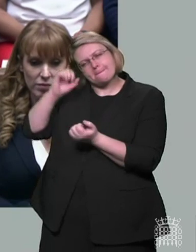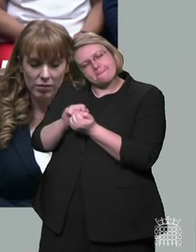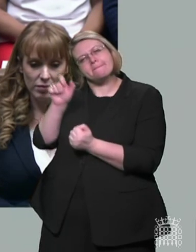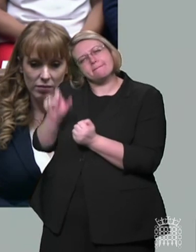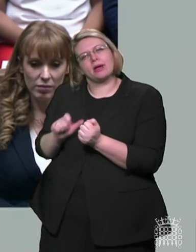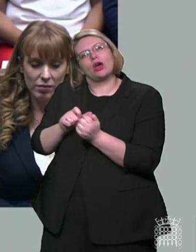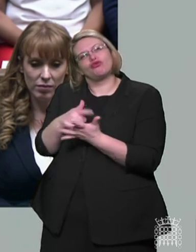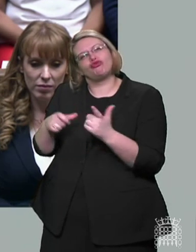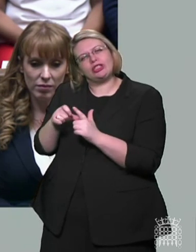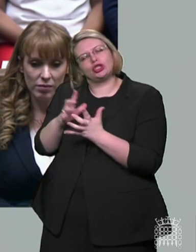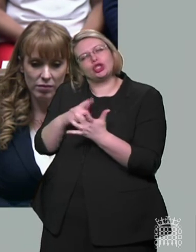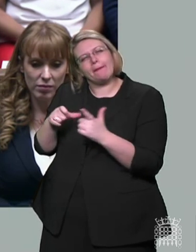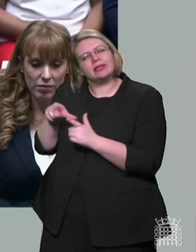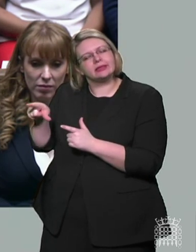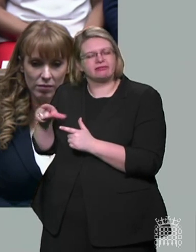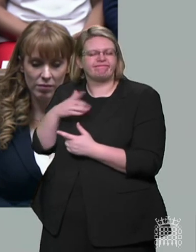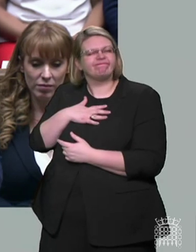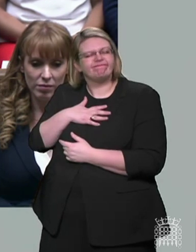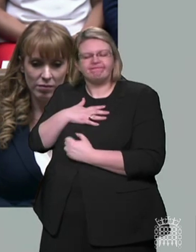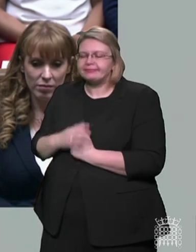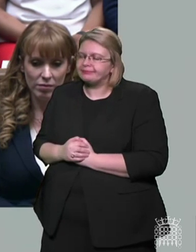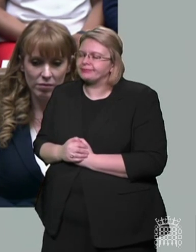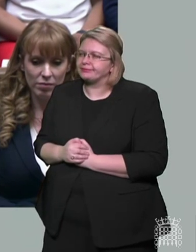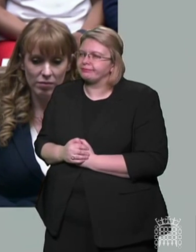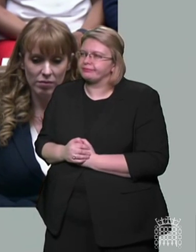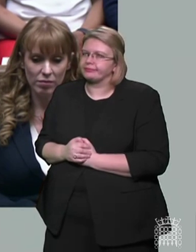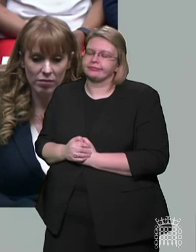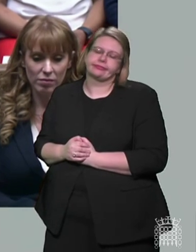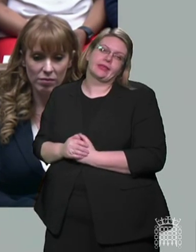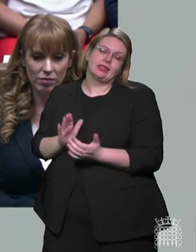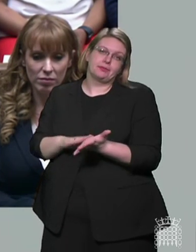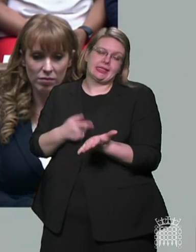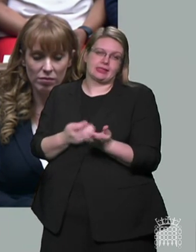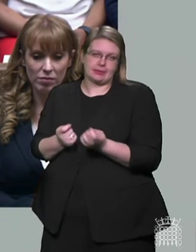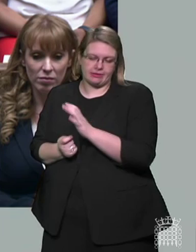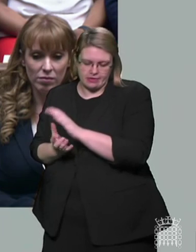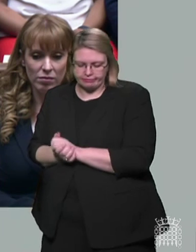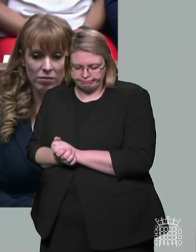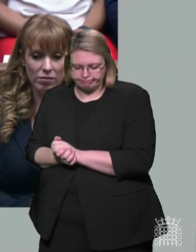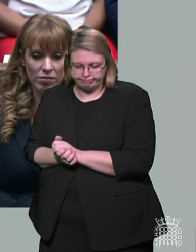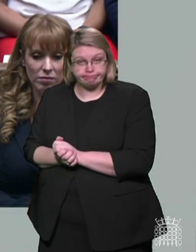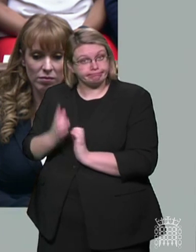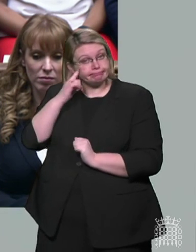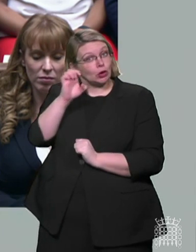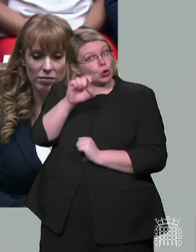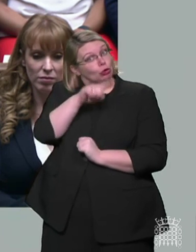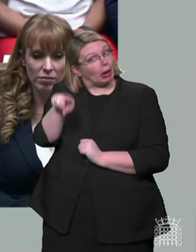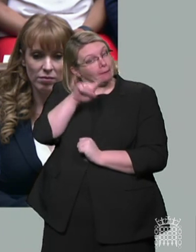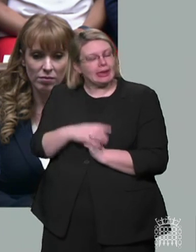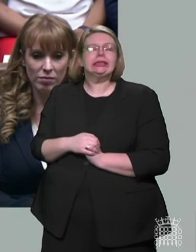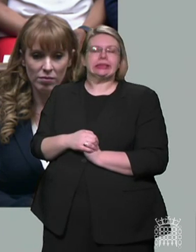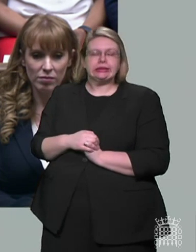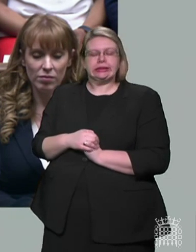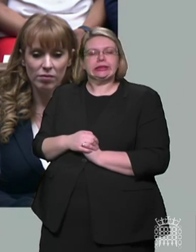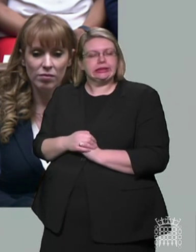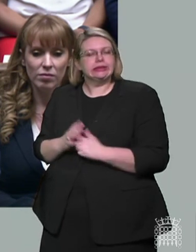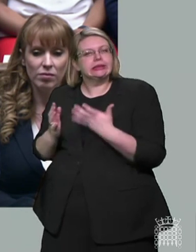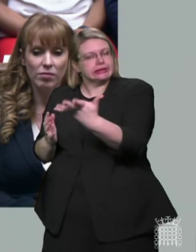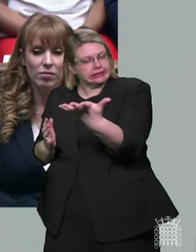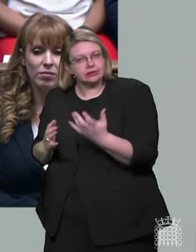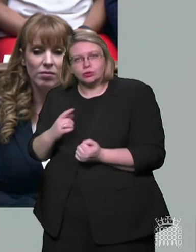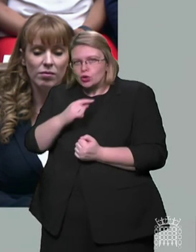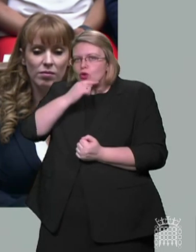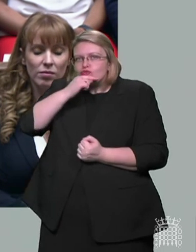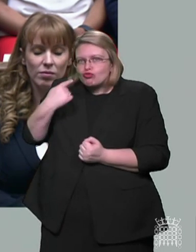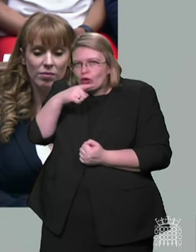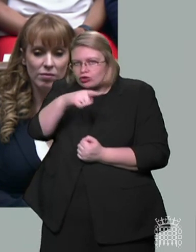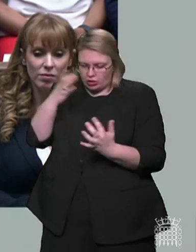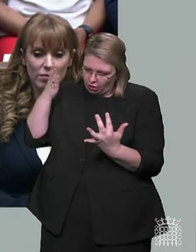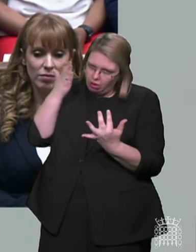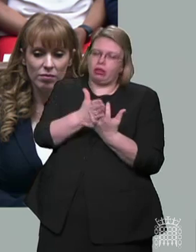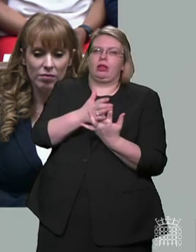We all want to deter aggression in Europe. We are not dealing with breakaway republics, and Putin is not a peacekeeper; a sovereign nation has been invaded.